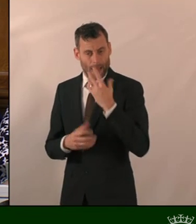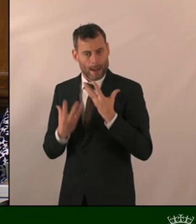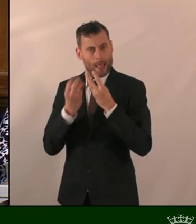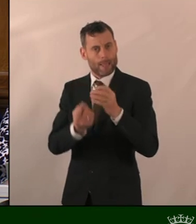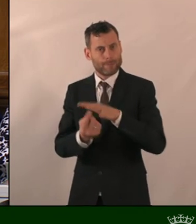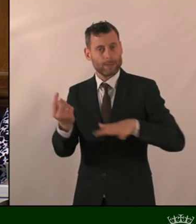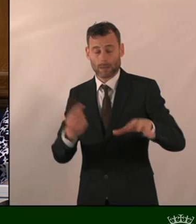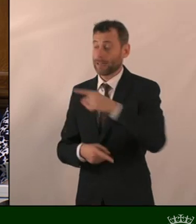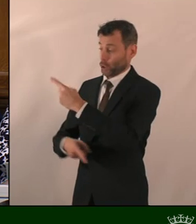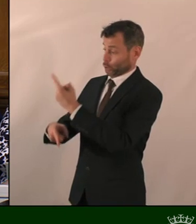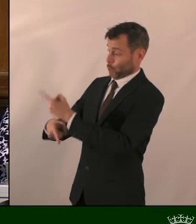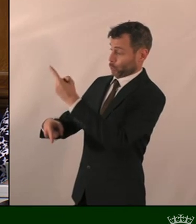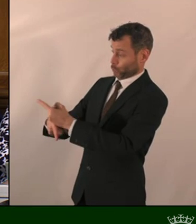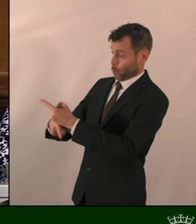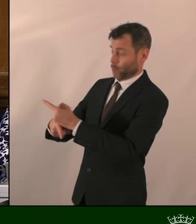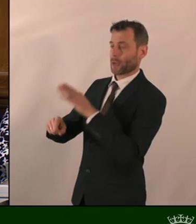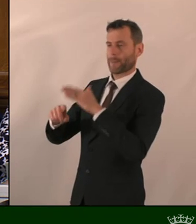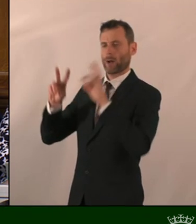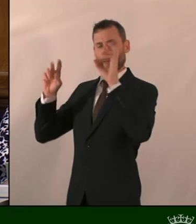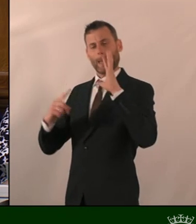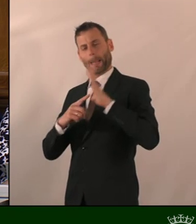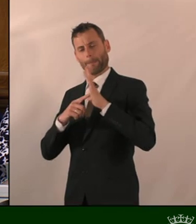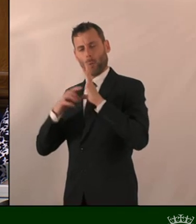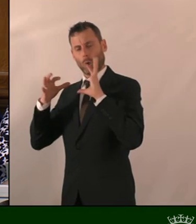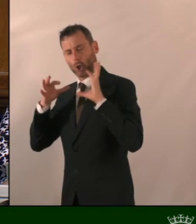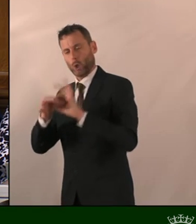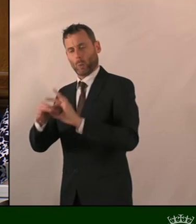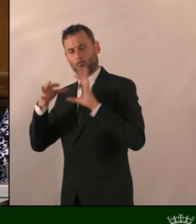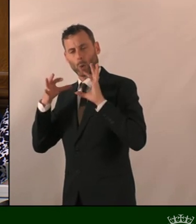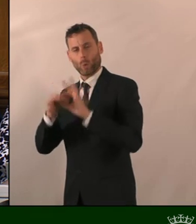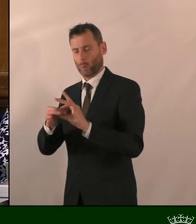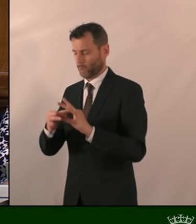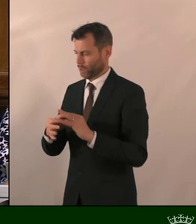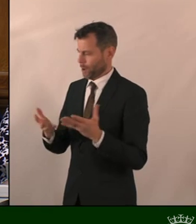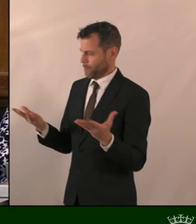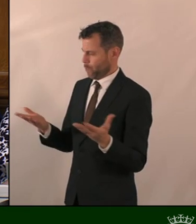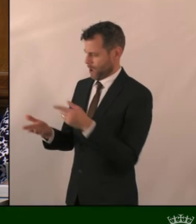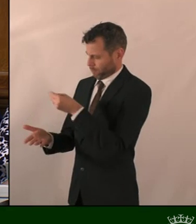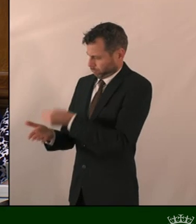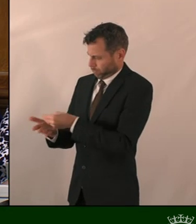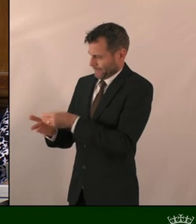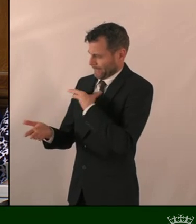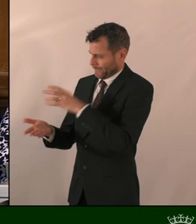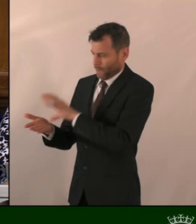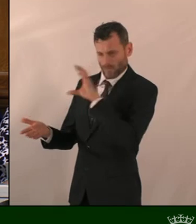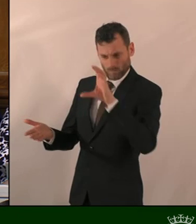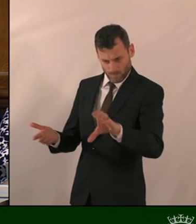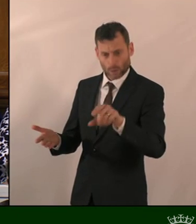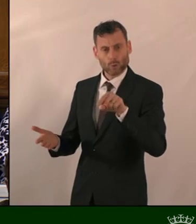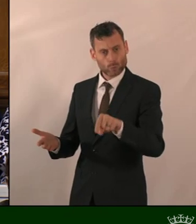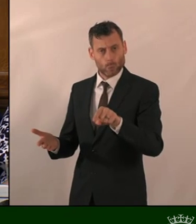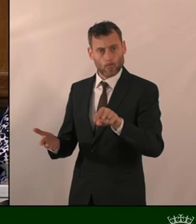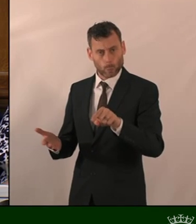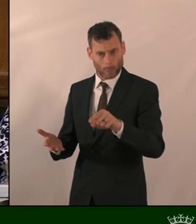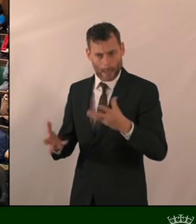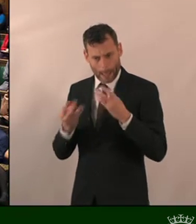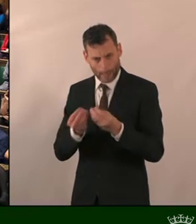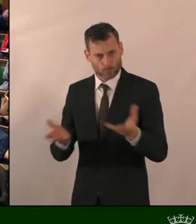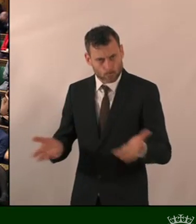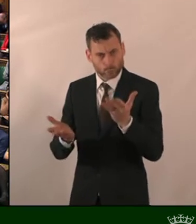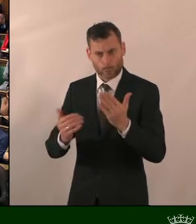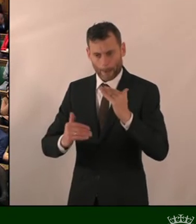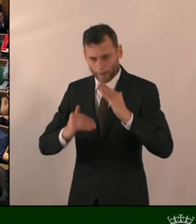The Prime Minister talks the talk on the Union, but will he today give a cast-iron guarantee that he will provide the major new funding that Wales needs to recover from the floods?